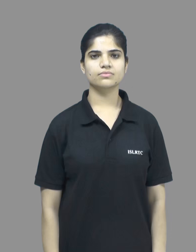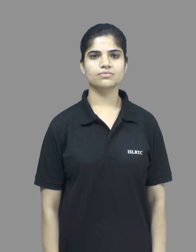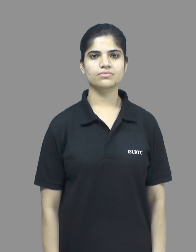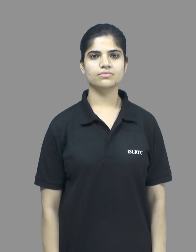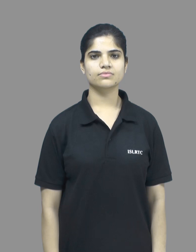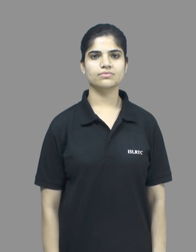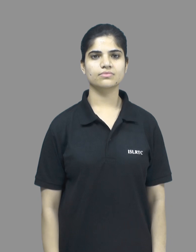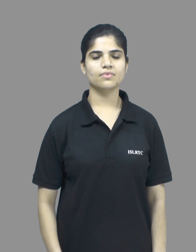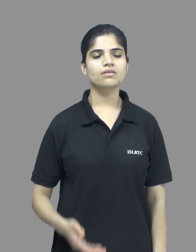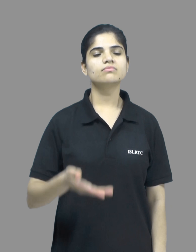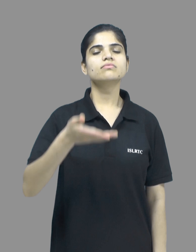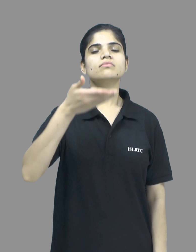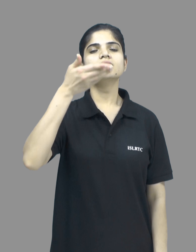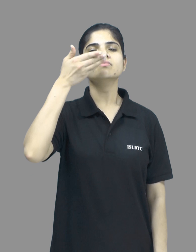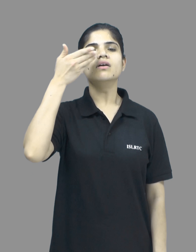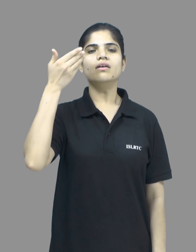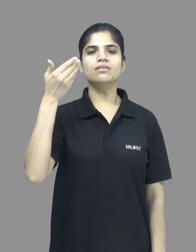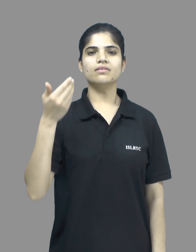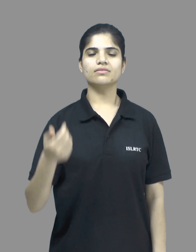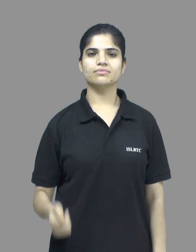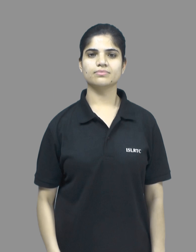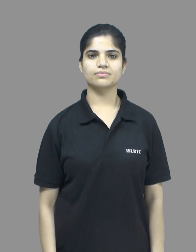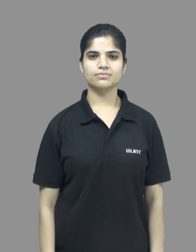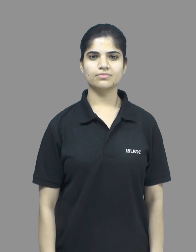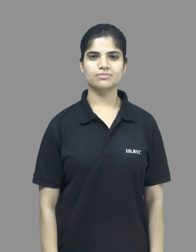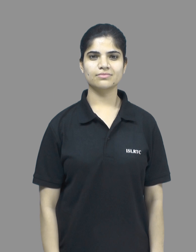Smell